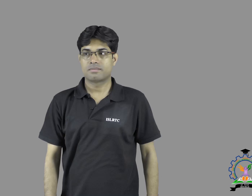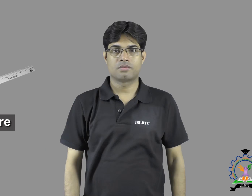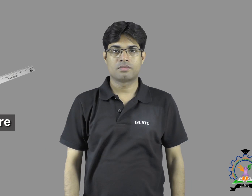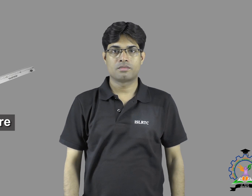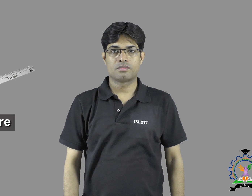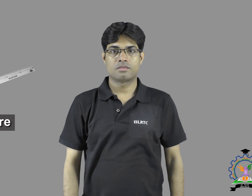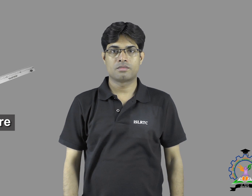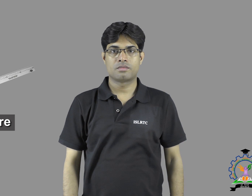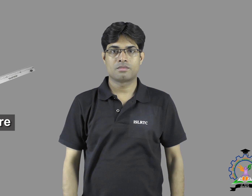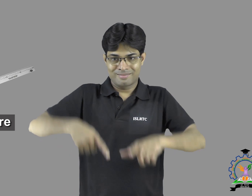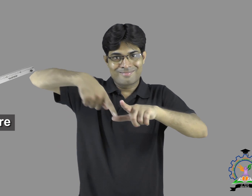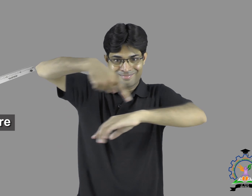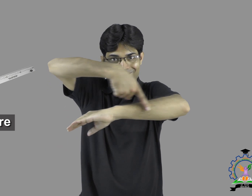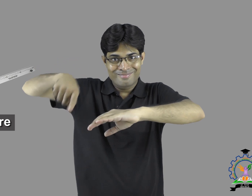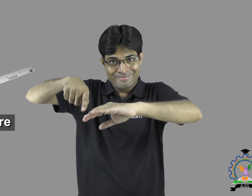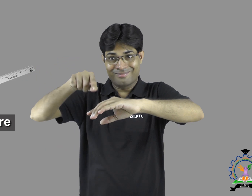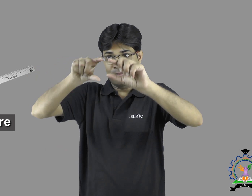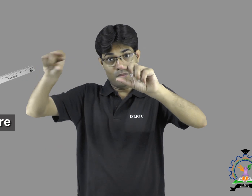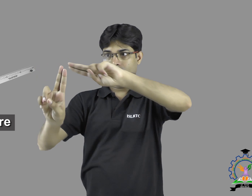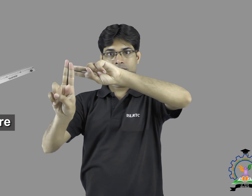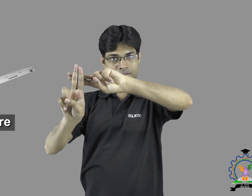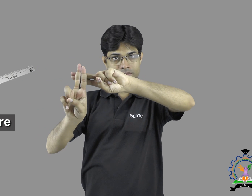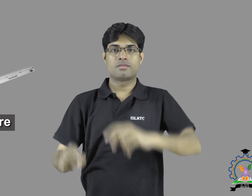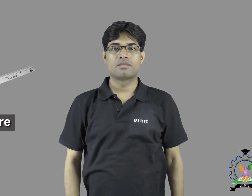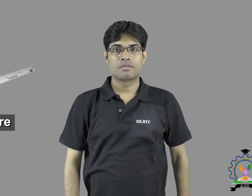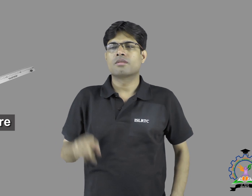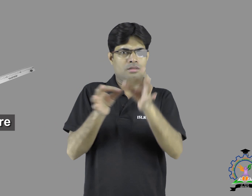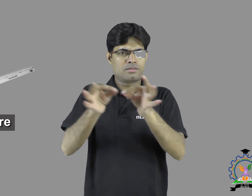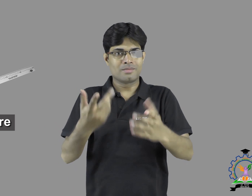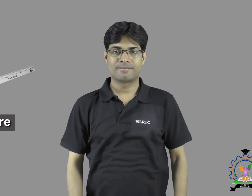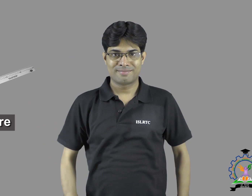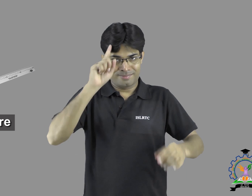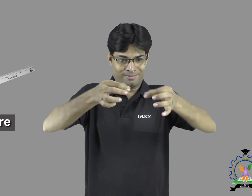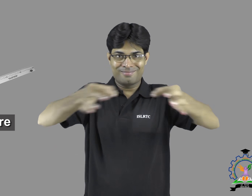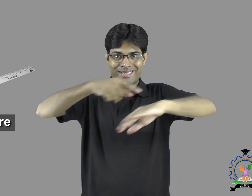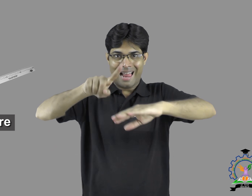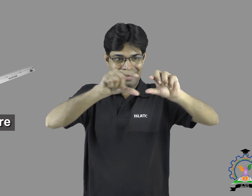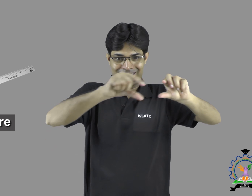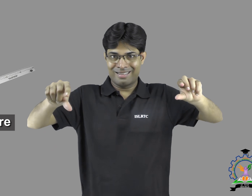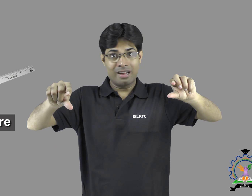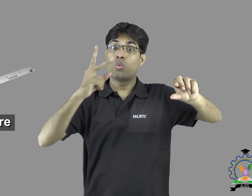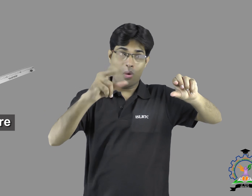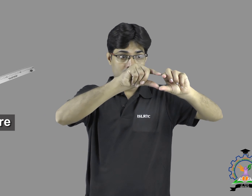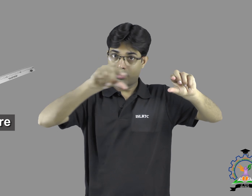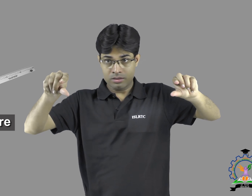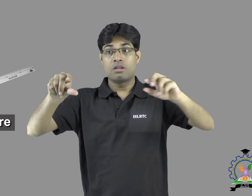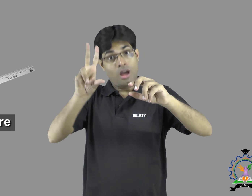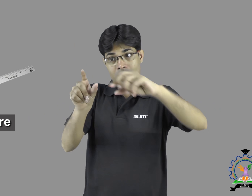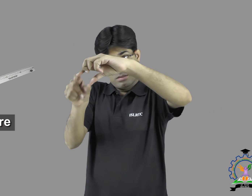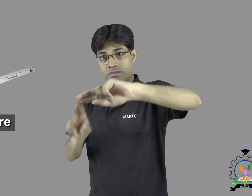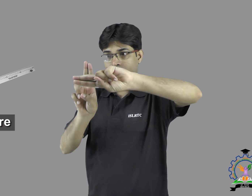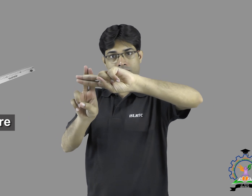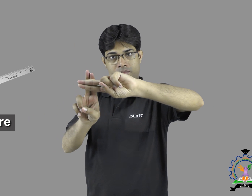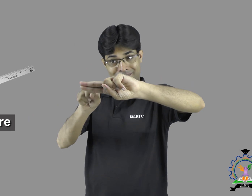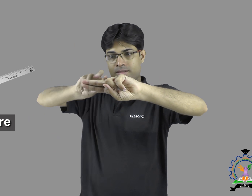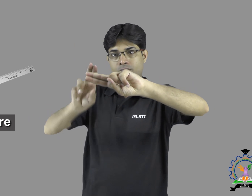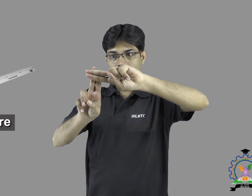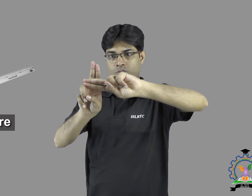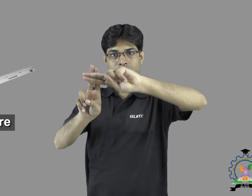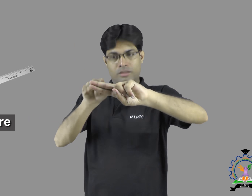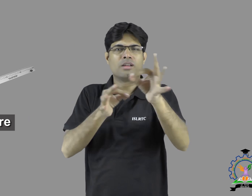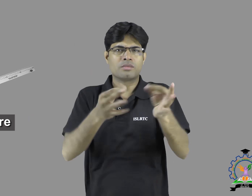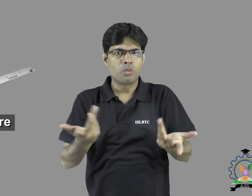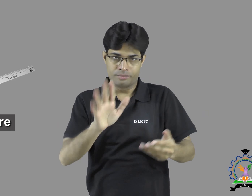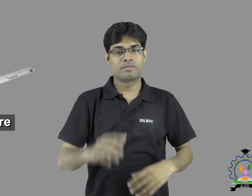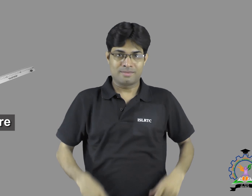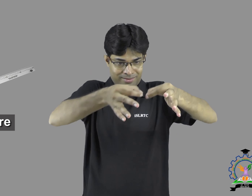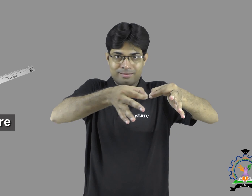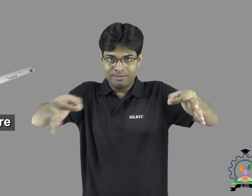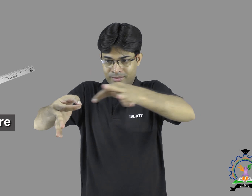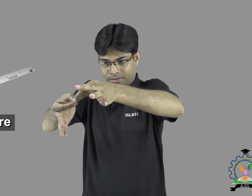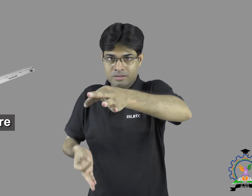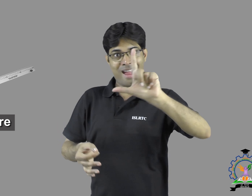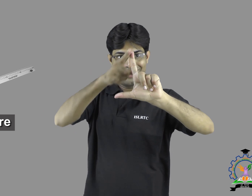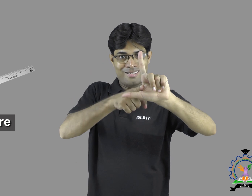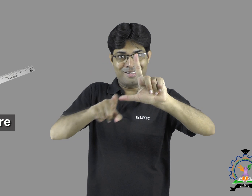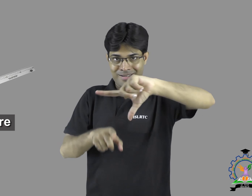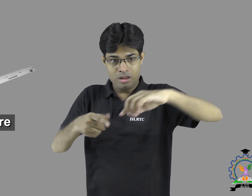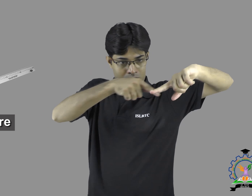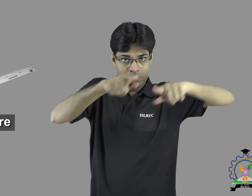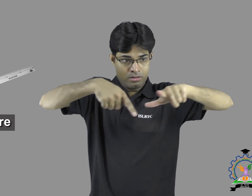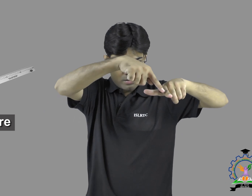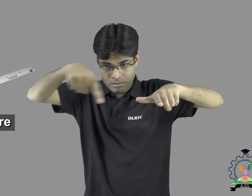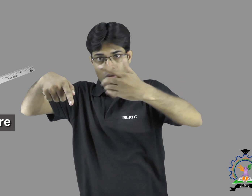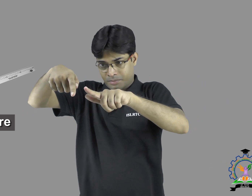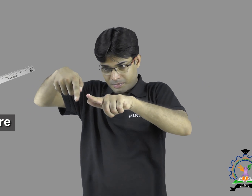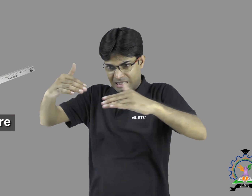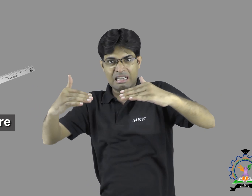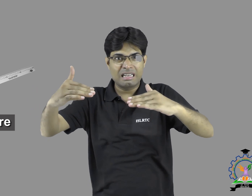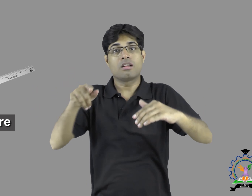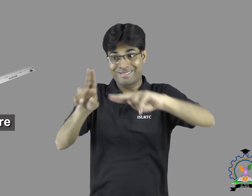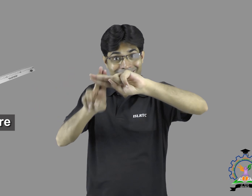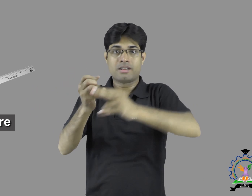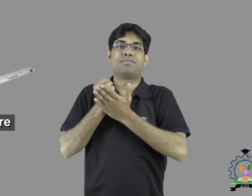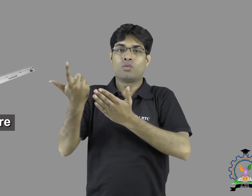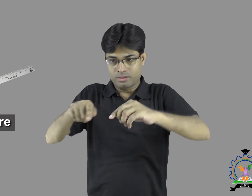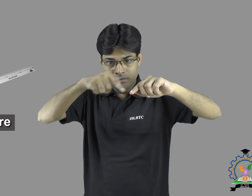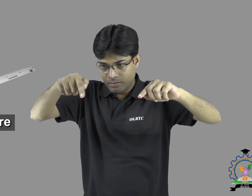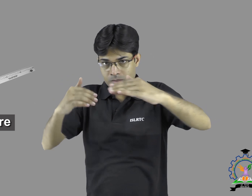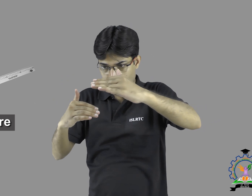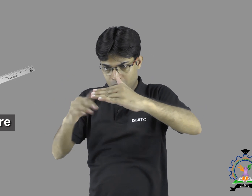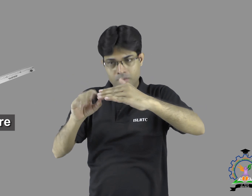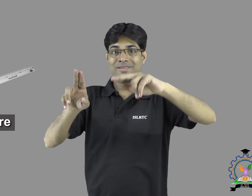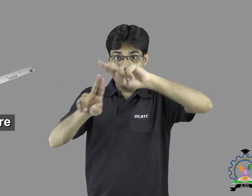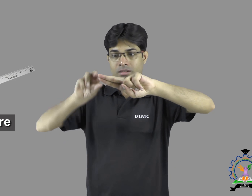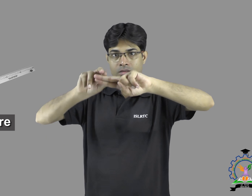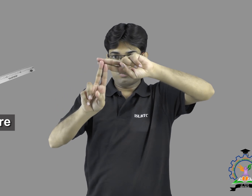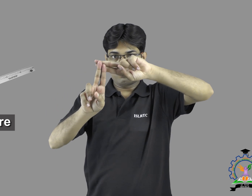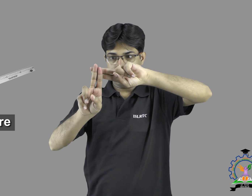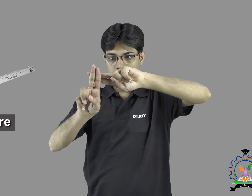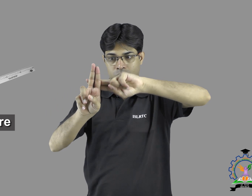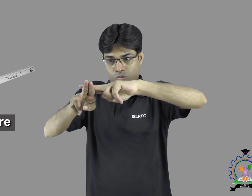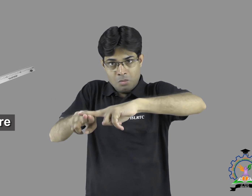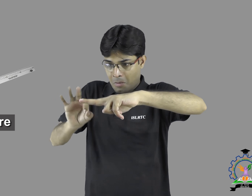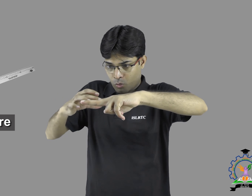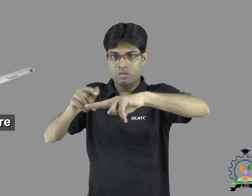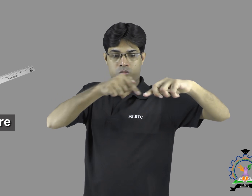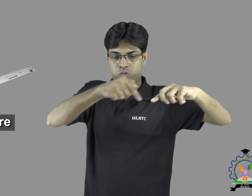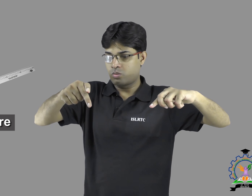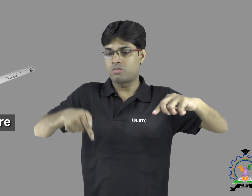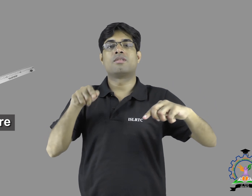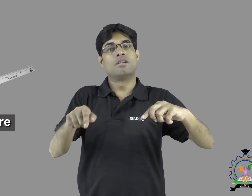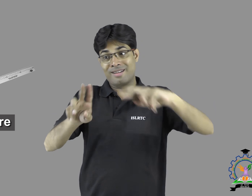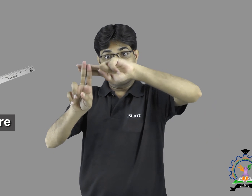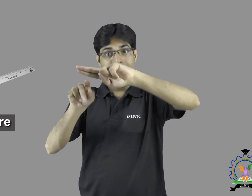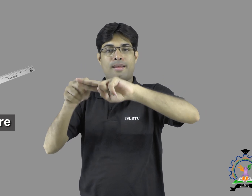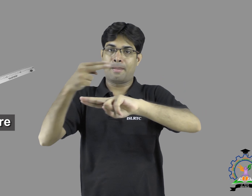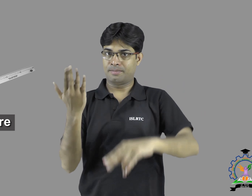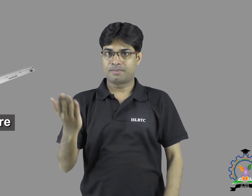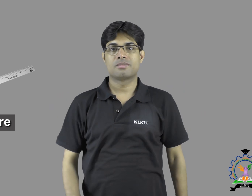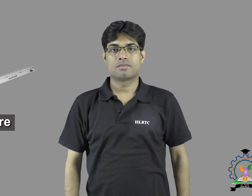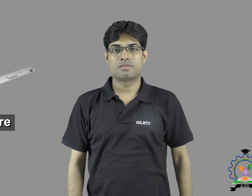T Square